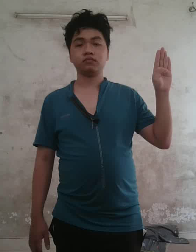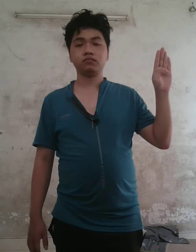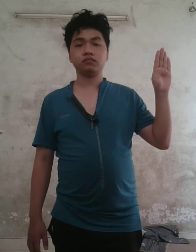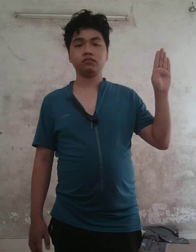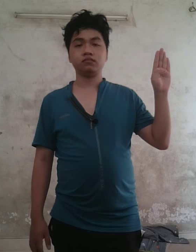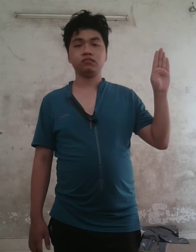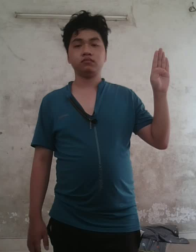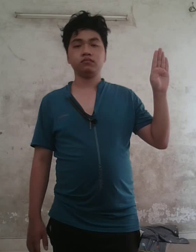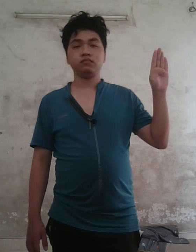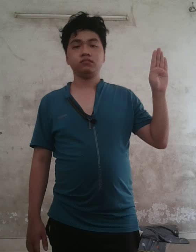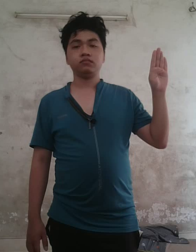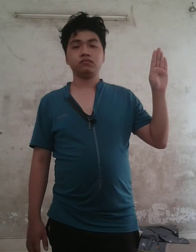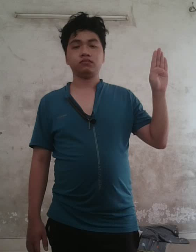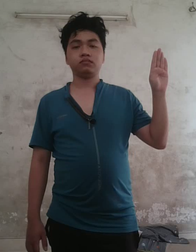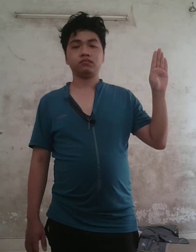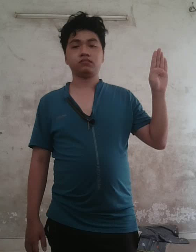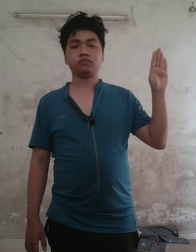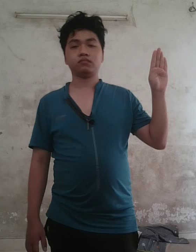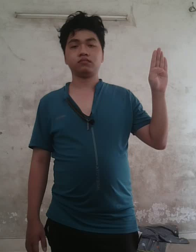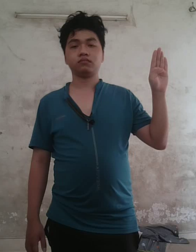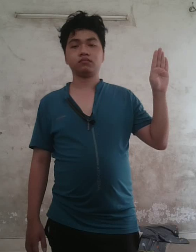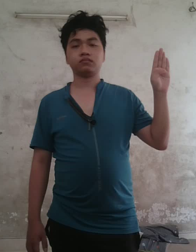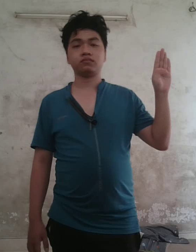b